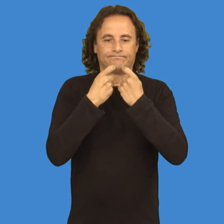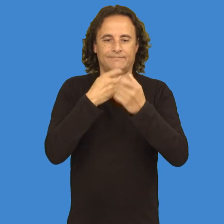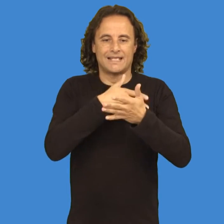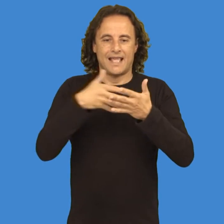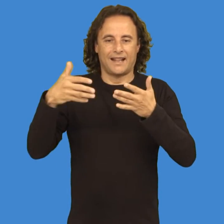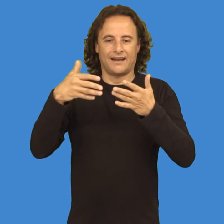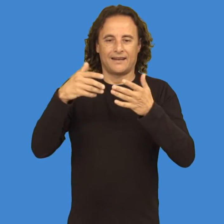sangre